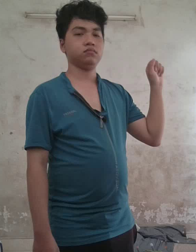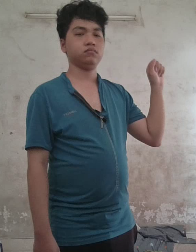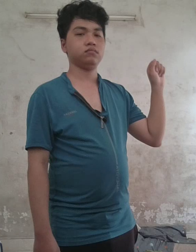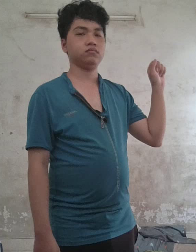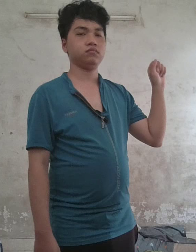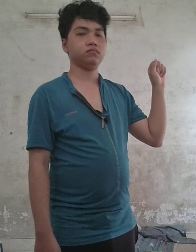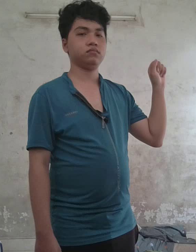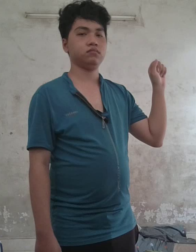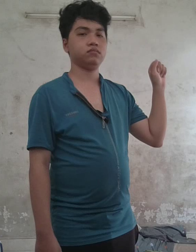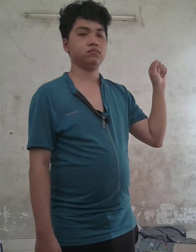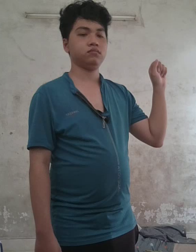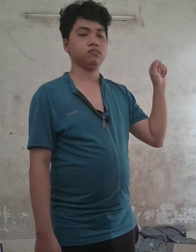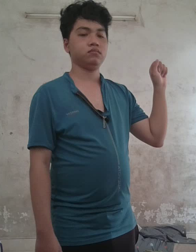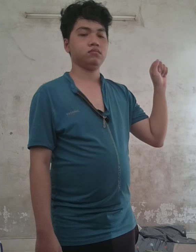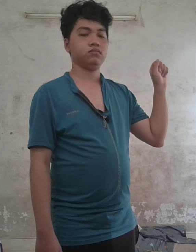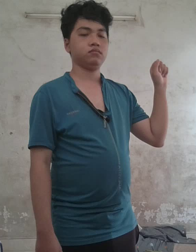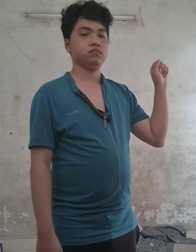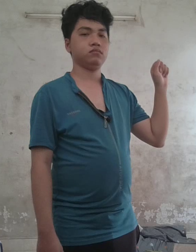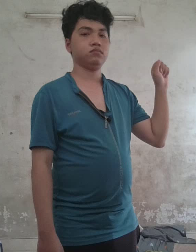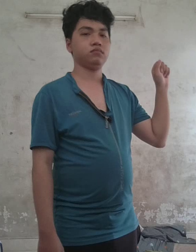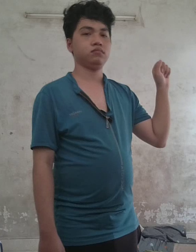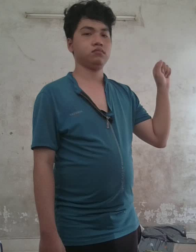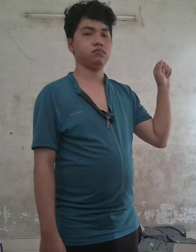a